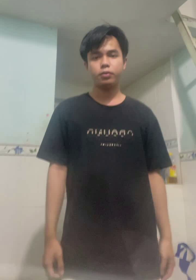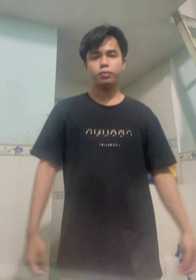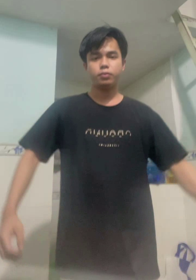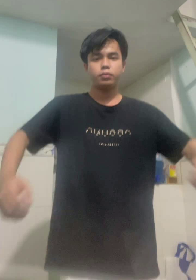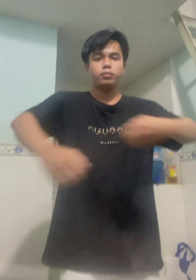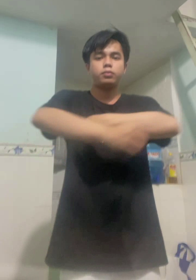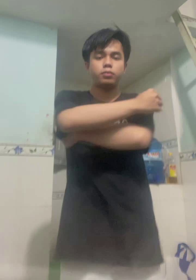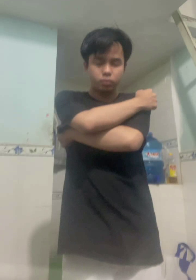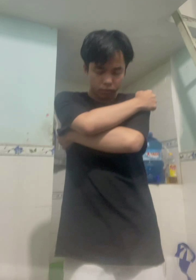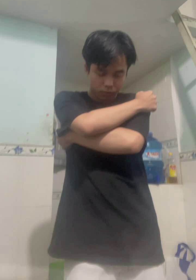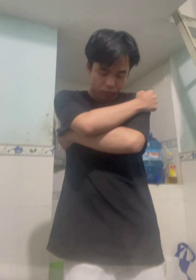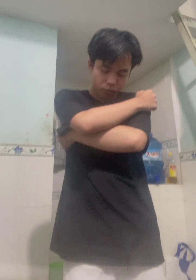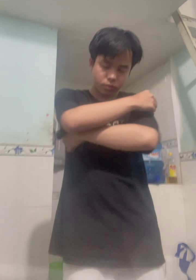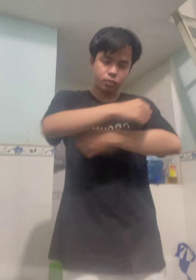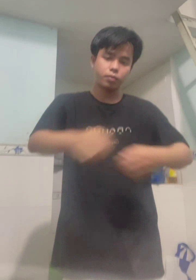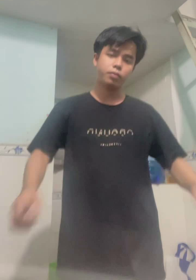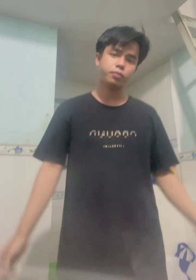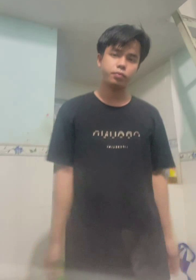om